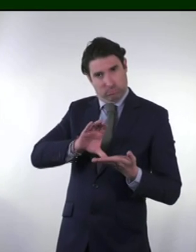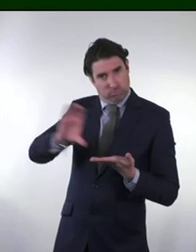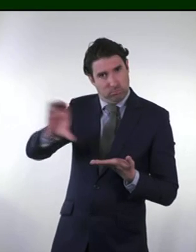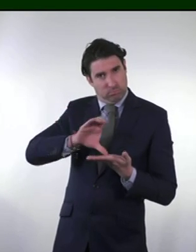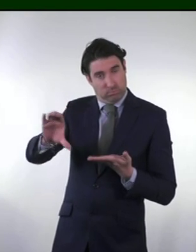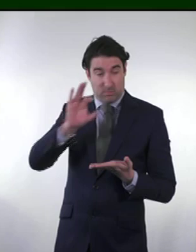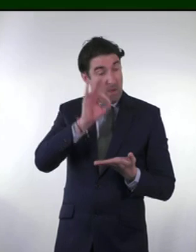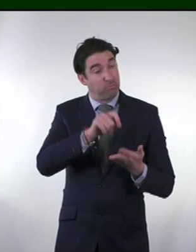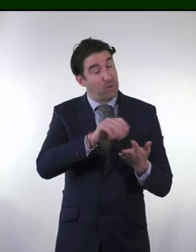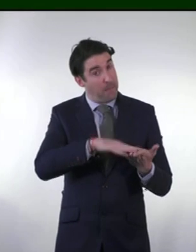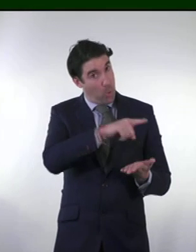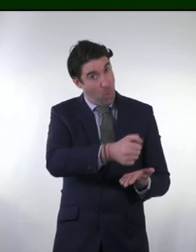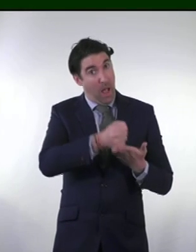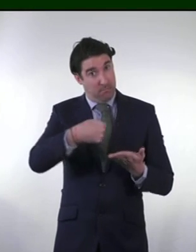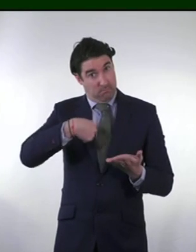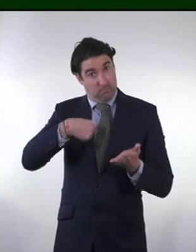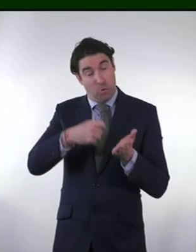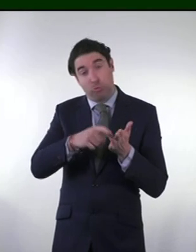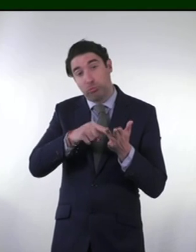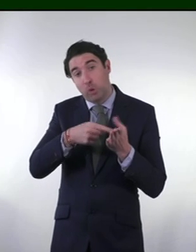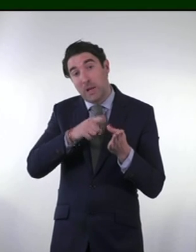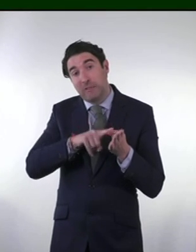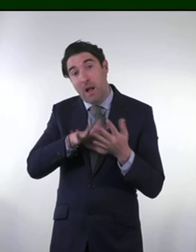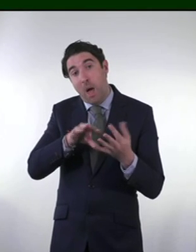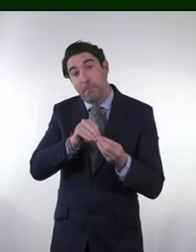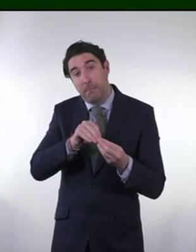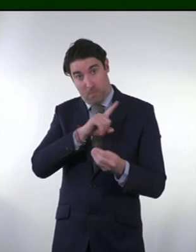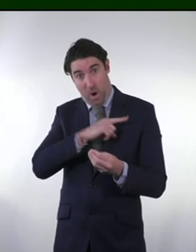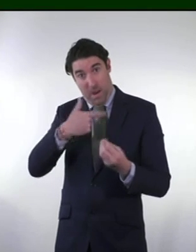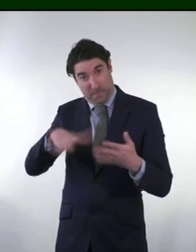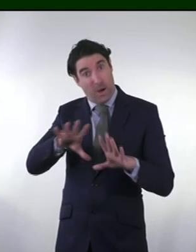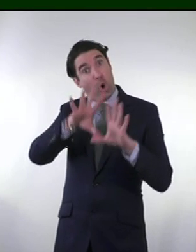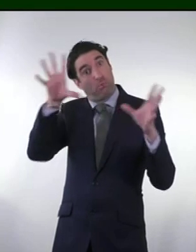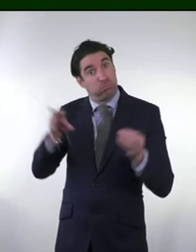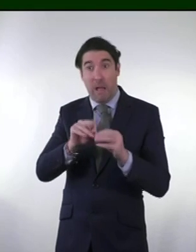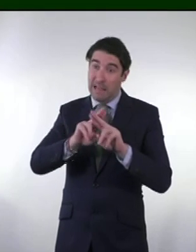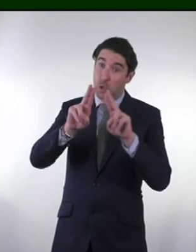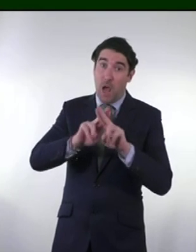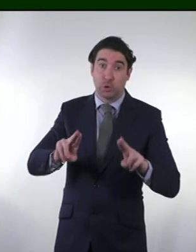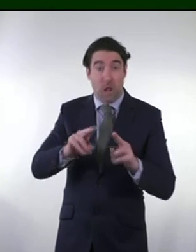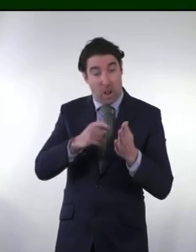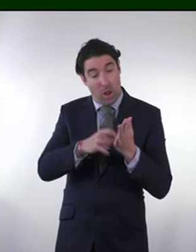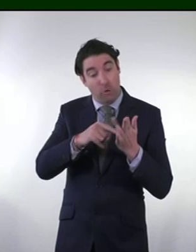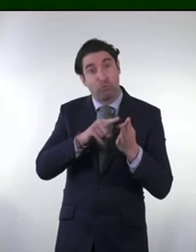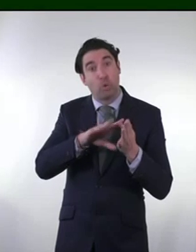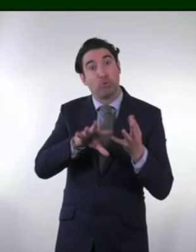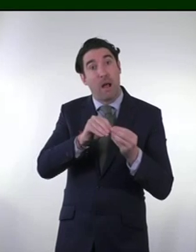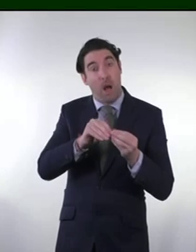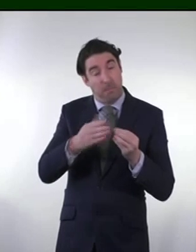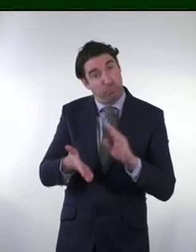They have contributed more than $2 billion and helped to vaccinate more than 2.5 billion children around the world.